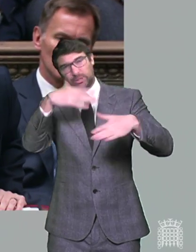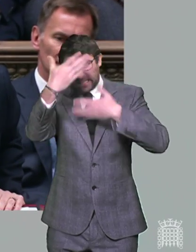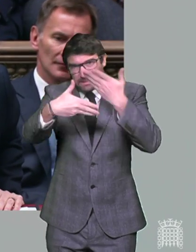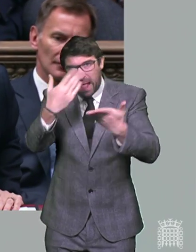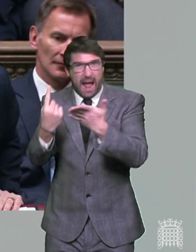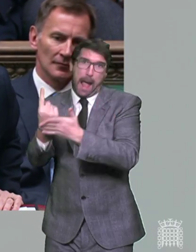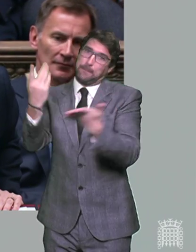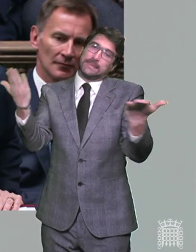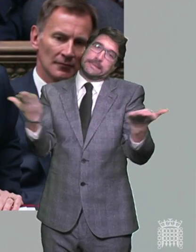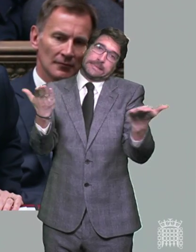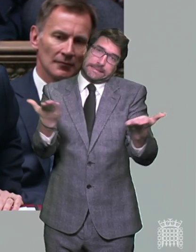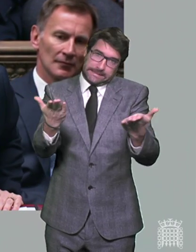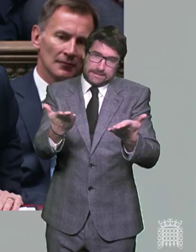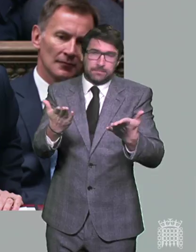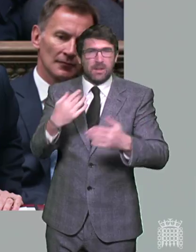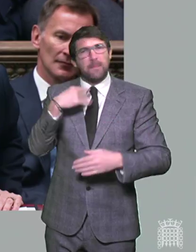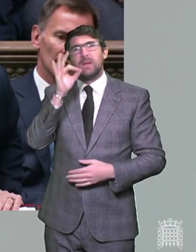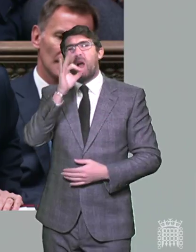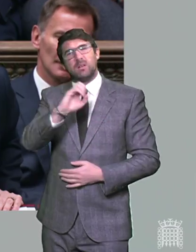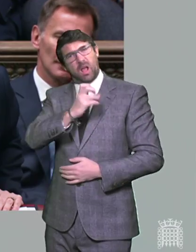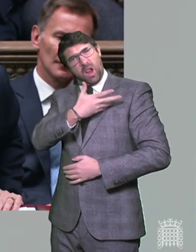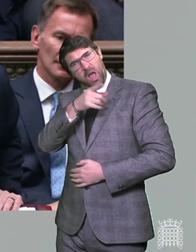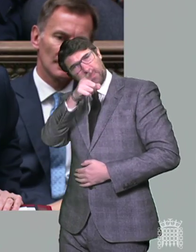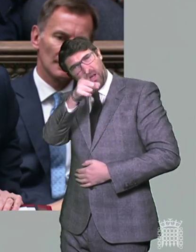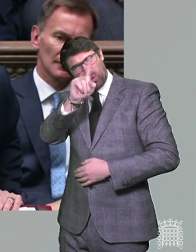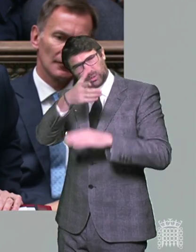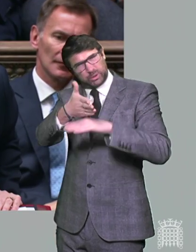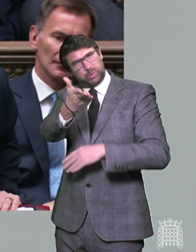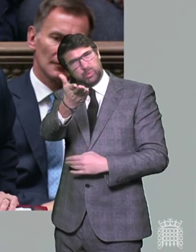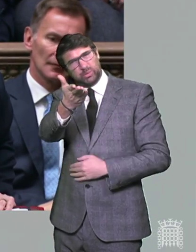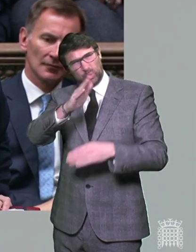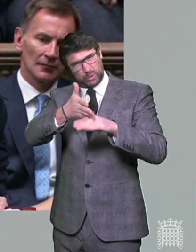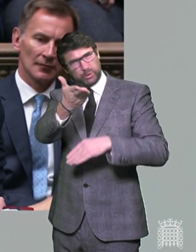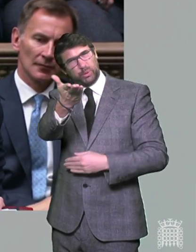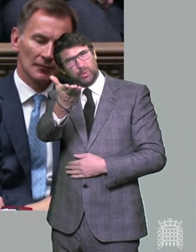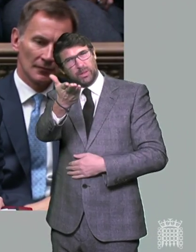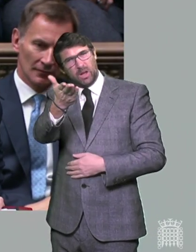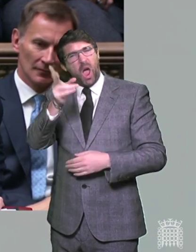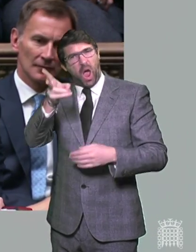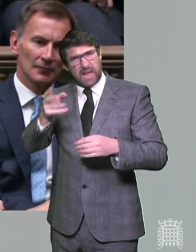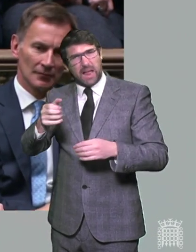What is he doing about the fact that train workers are again going on strike?